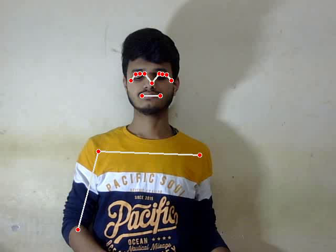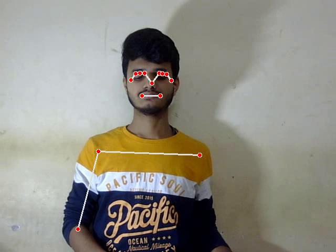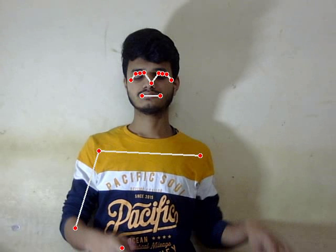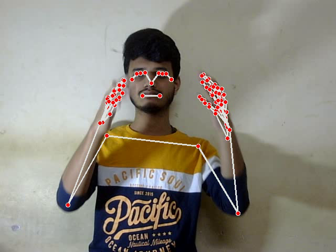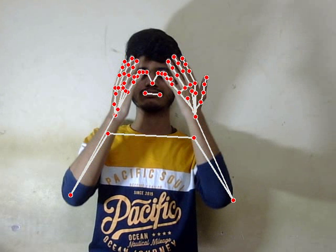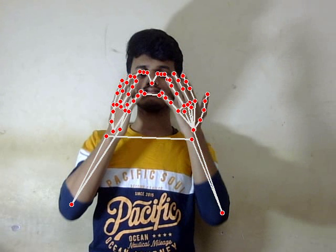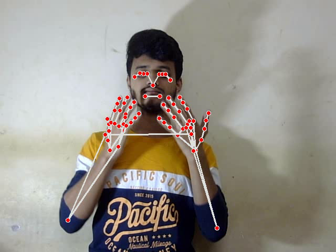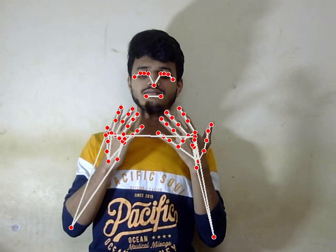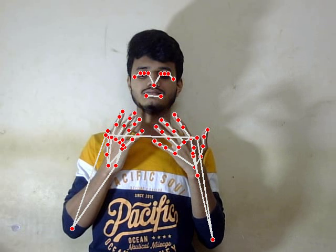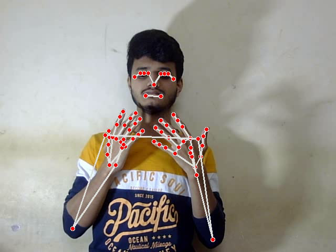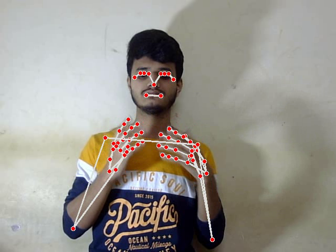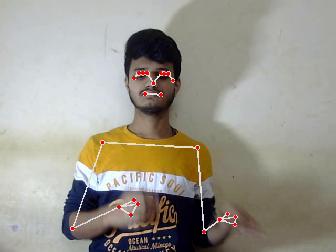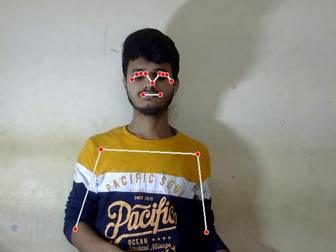sad